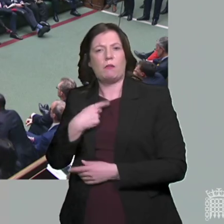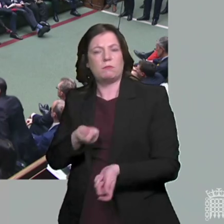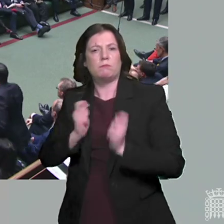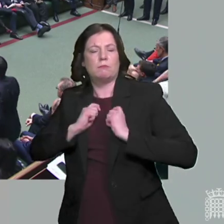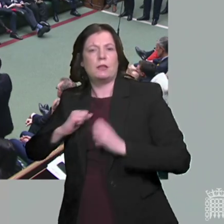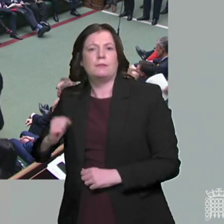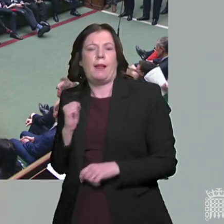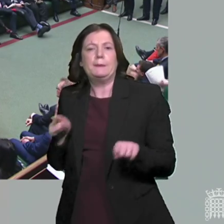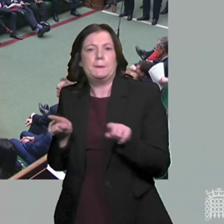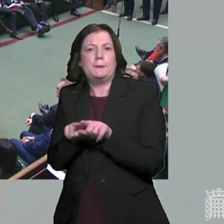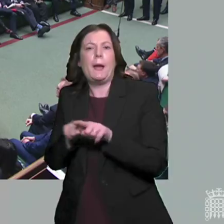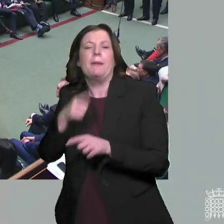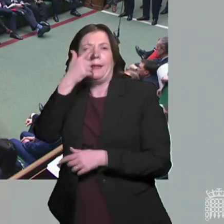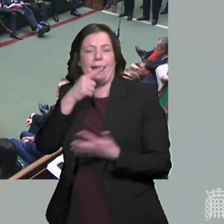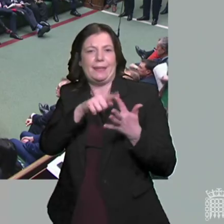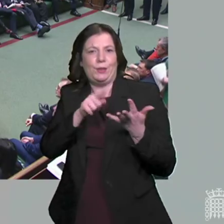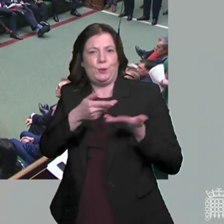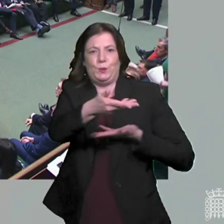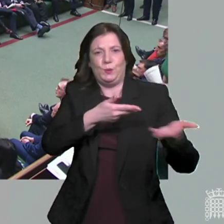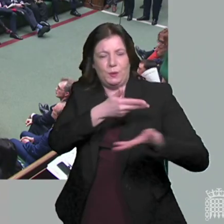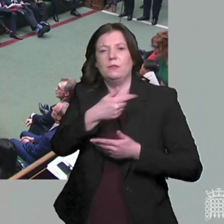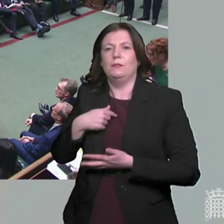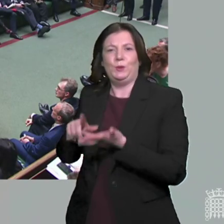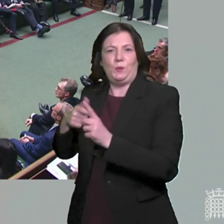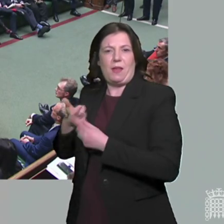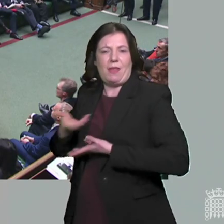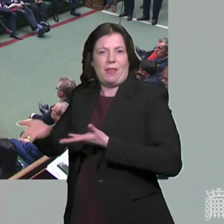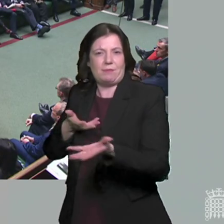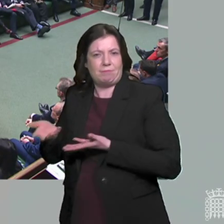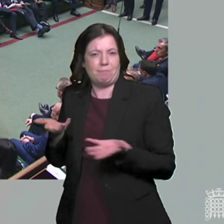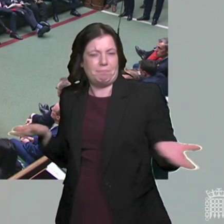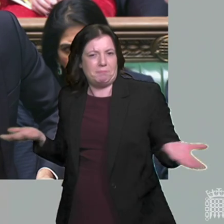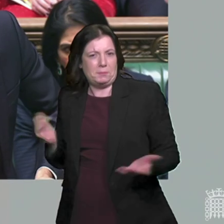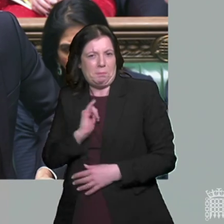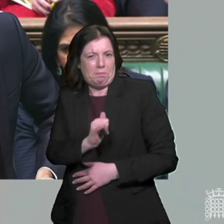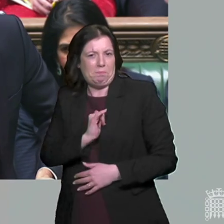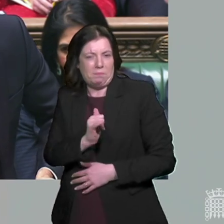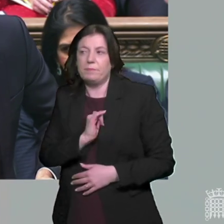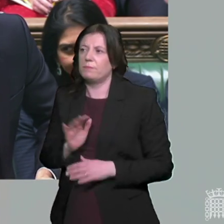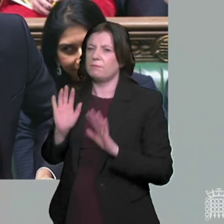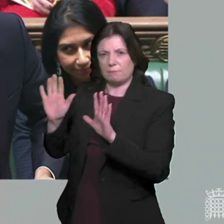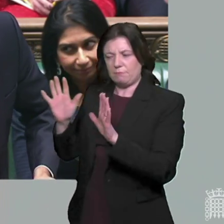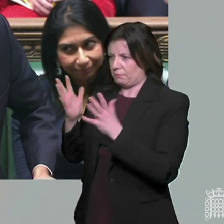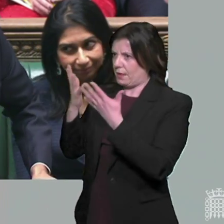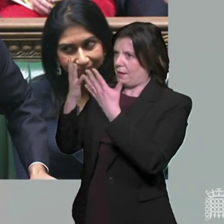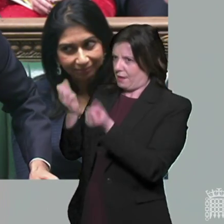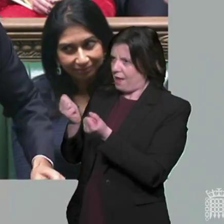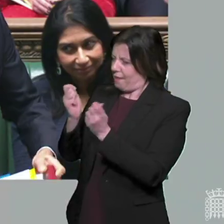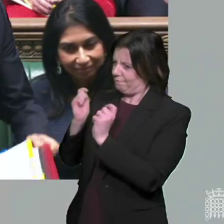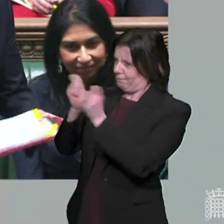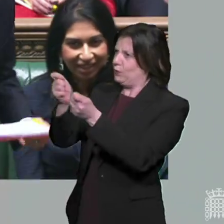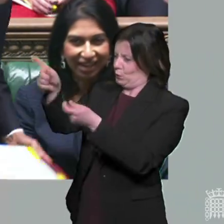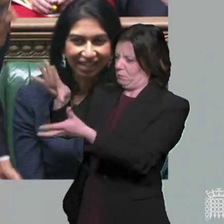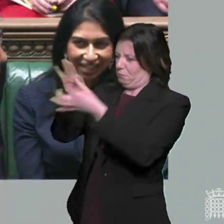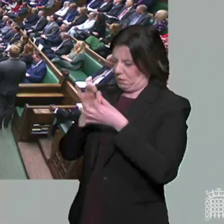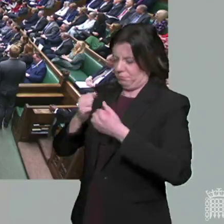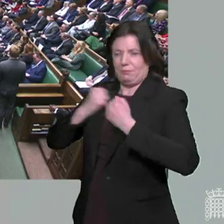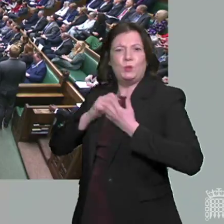There is a very special status for the nation of Scotland, and that is inside our United Kingdom.